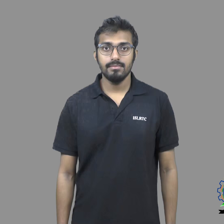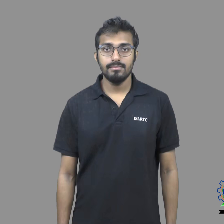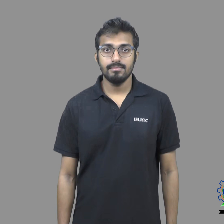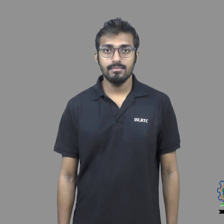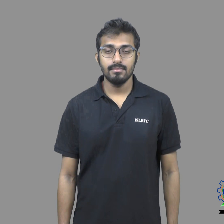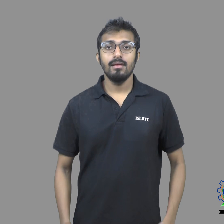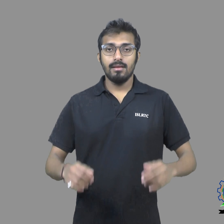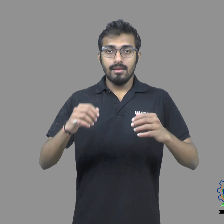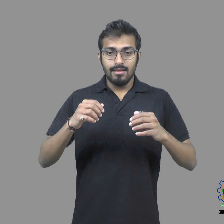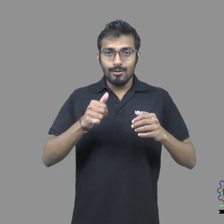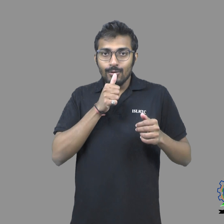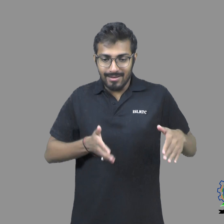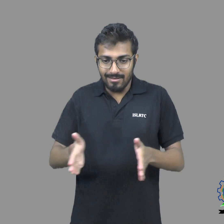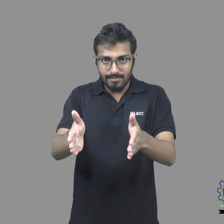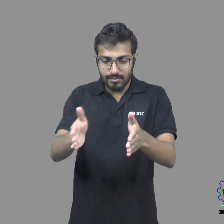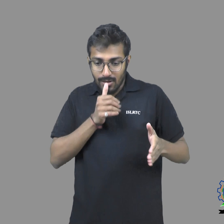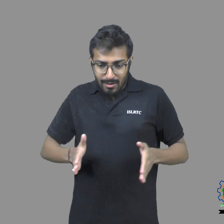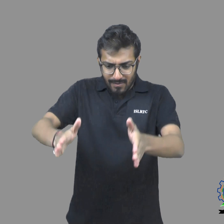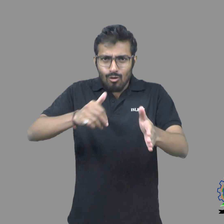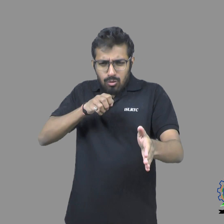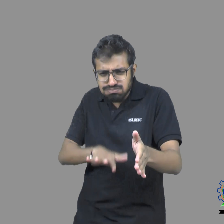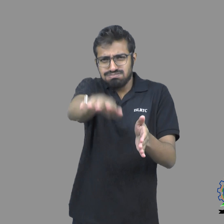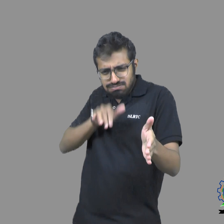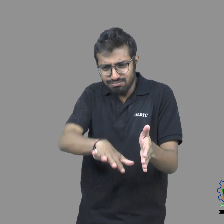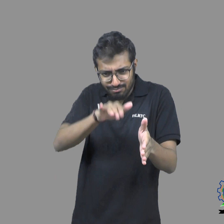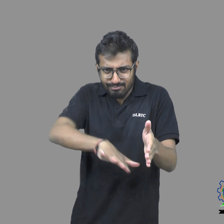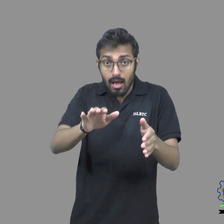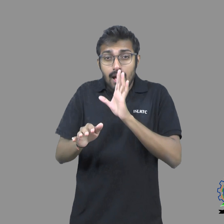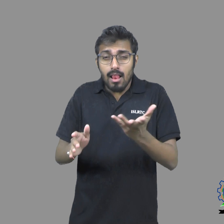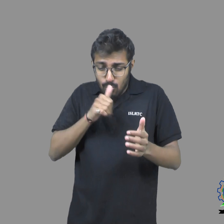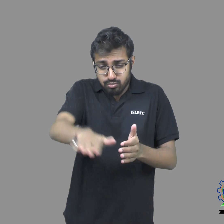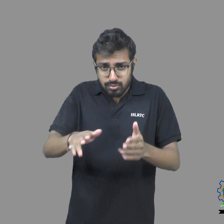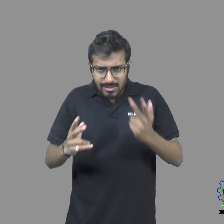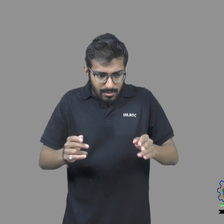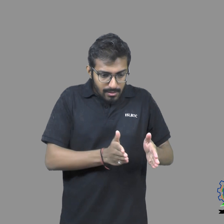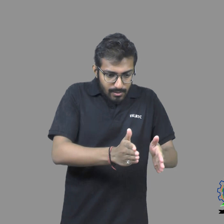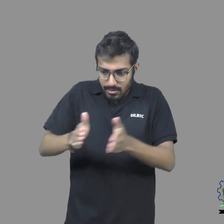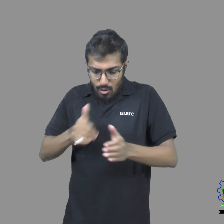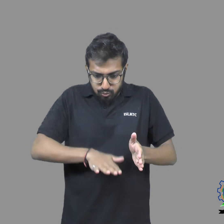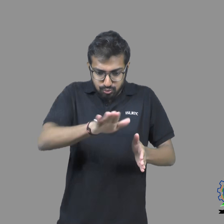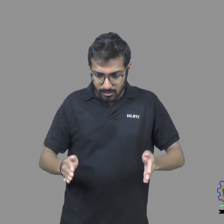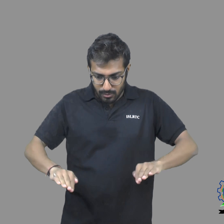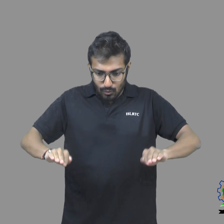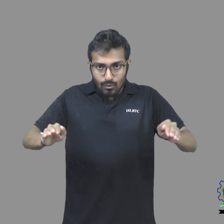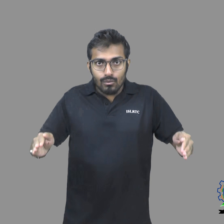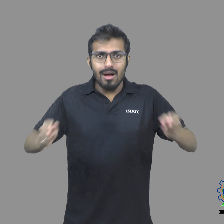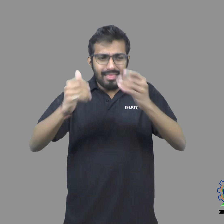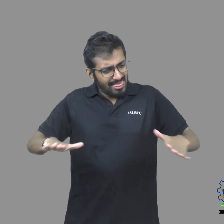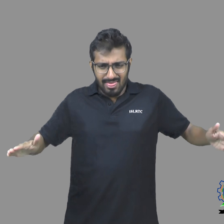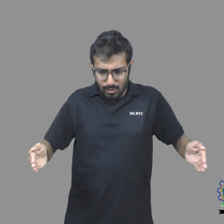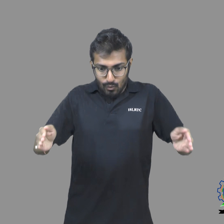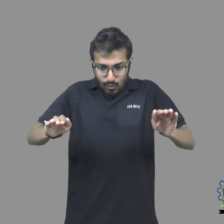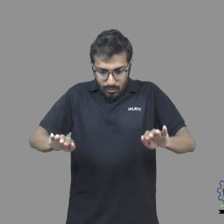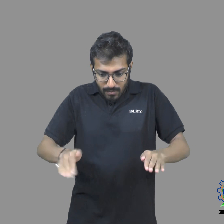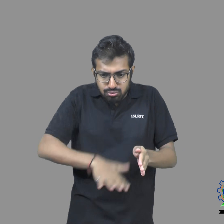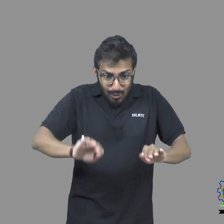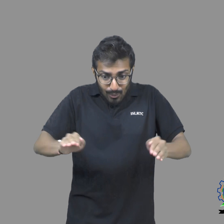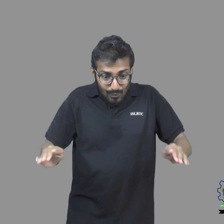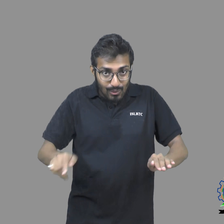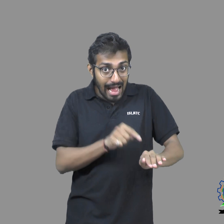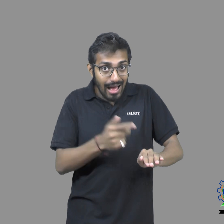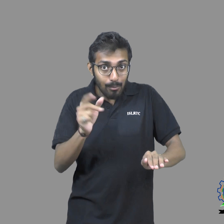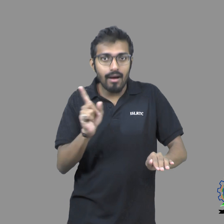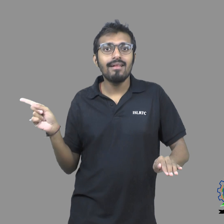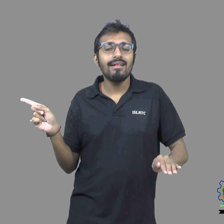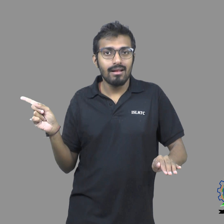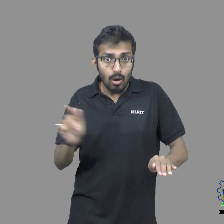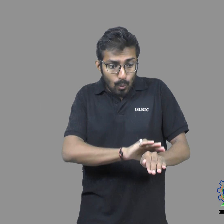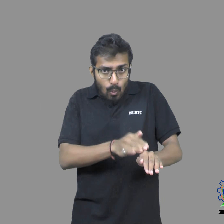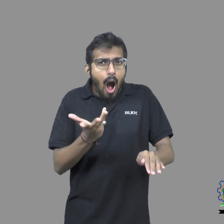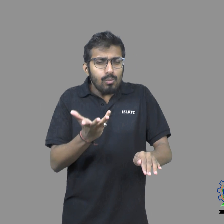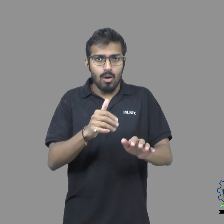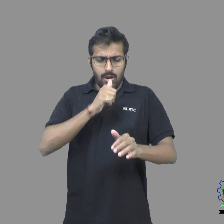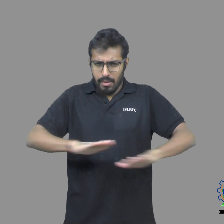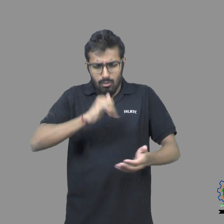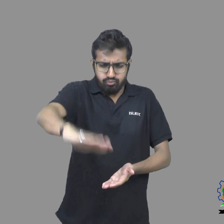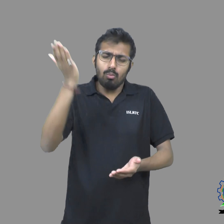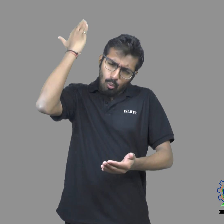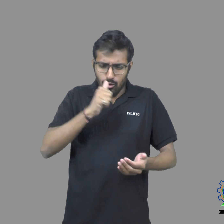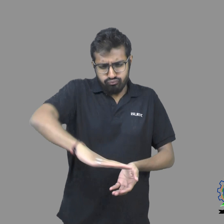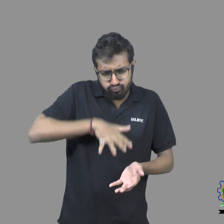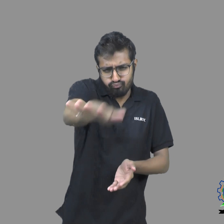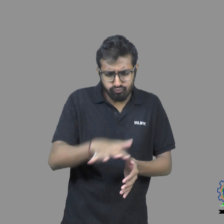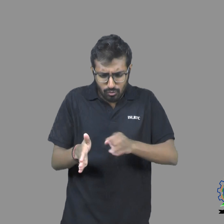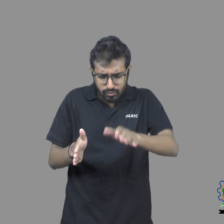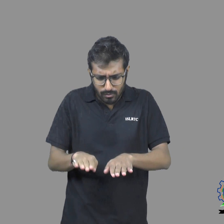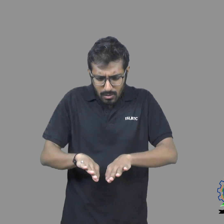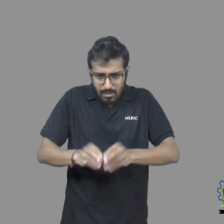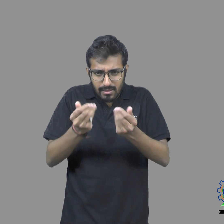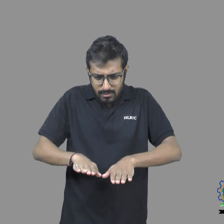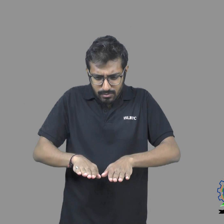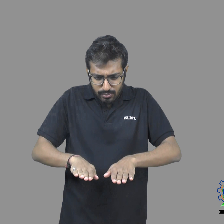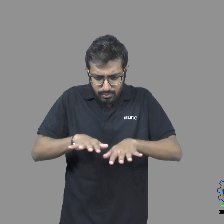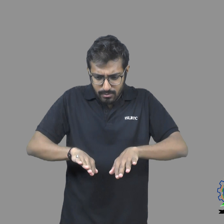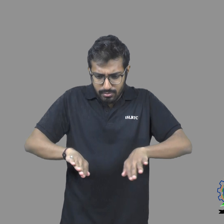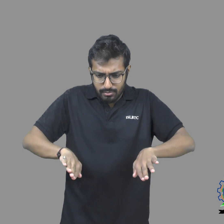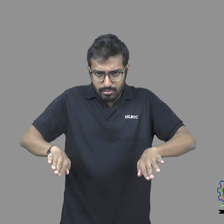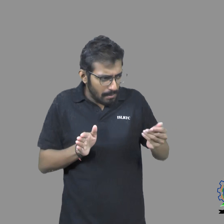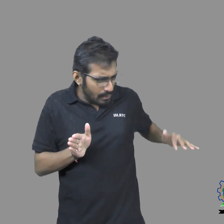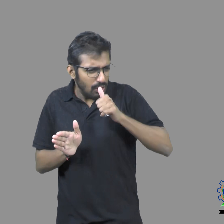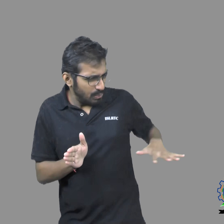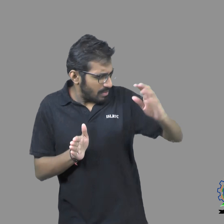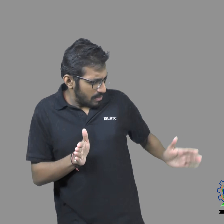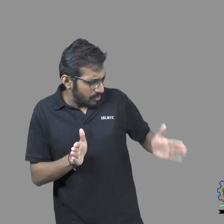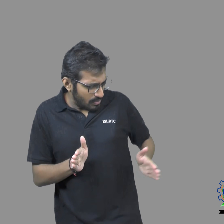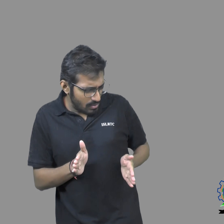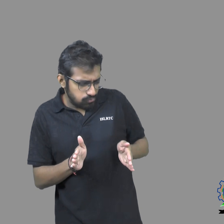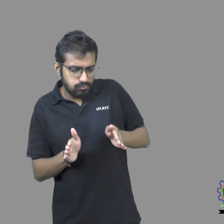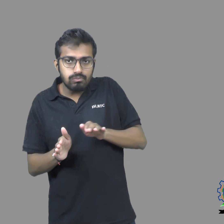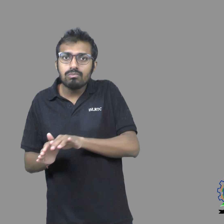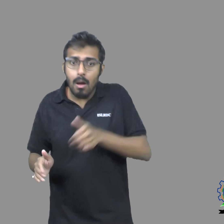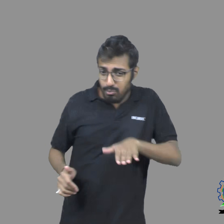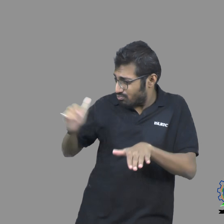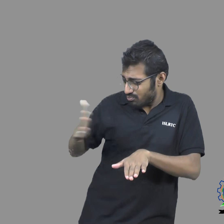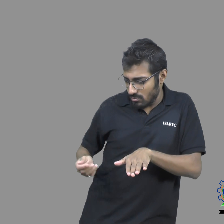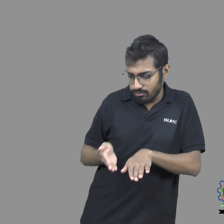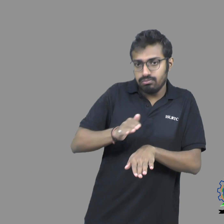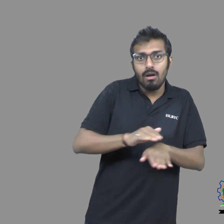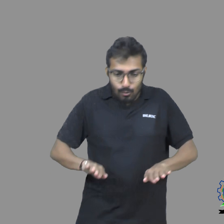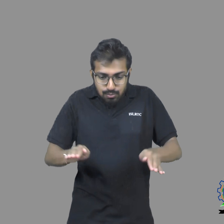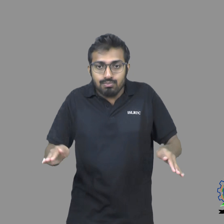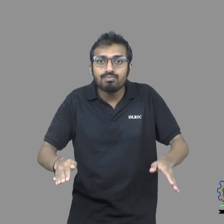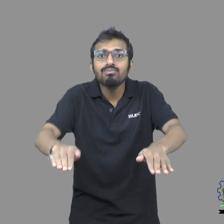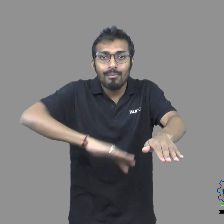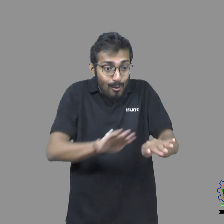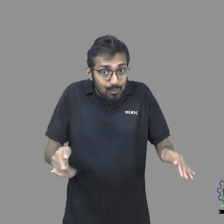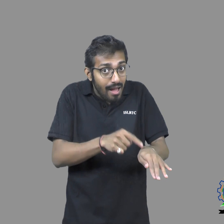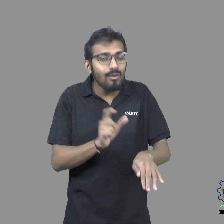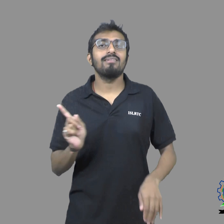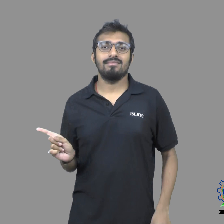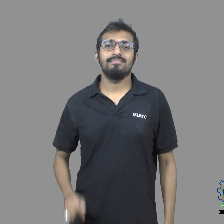Levees